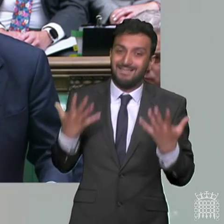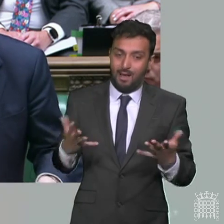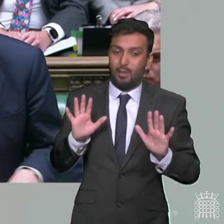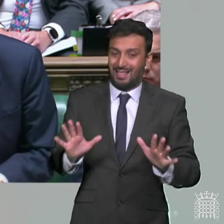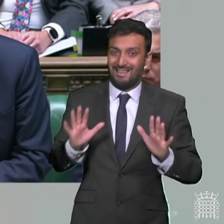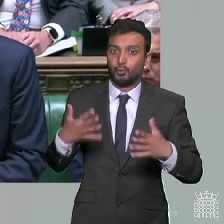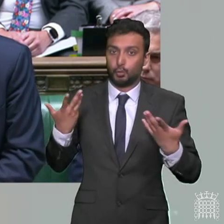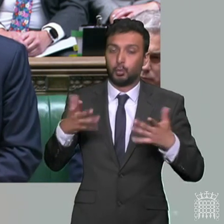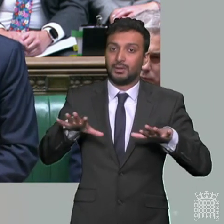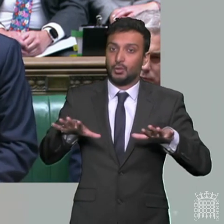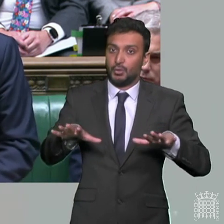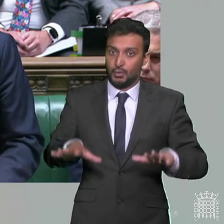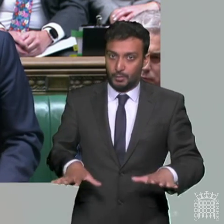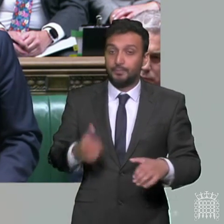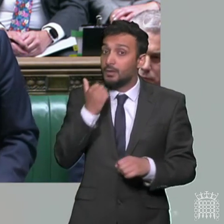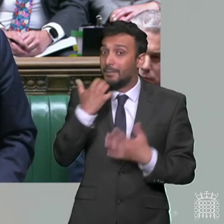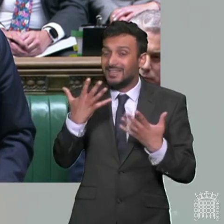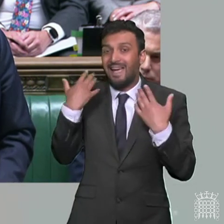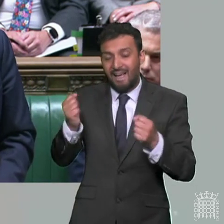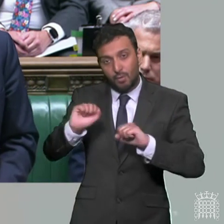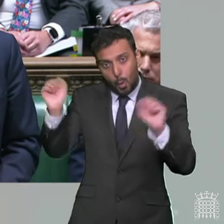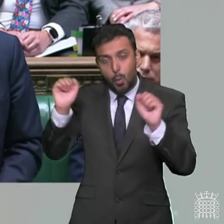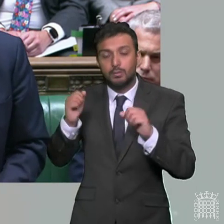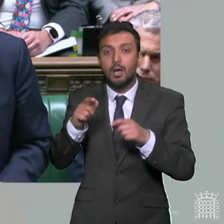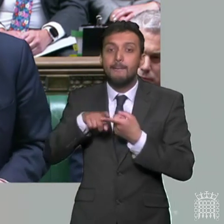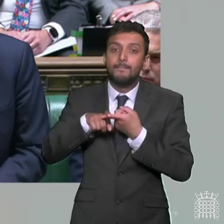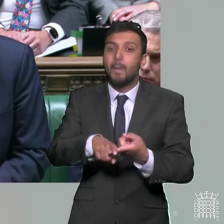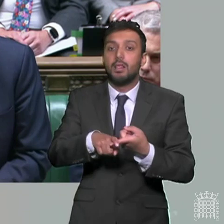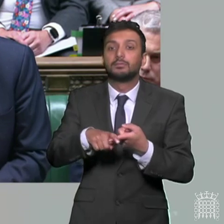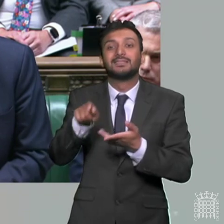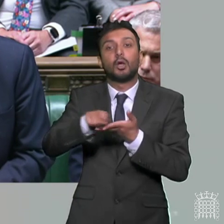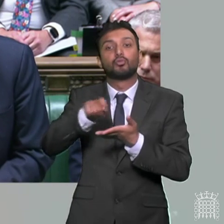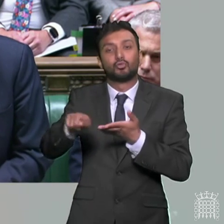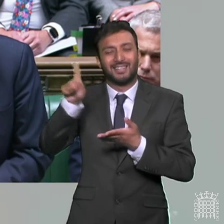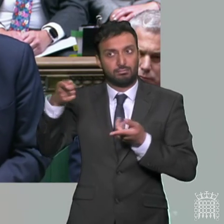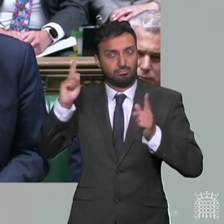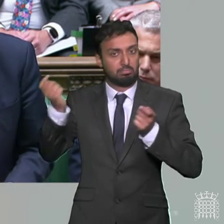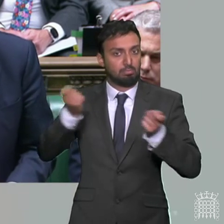No. 10 now has its own permanent secretary, charged with applying the highest standards of governance.